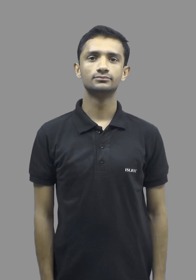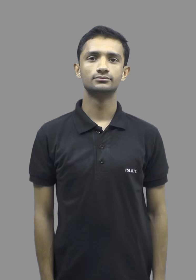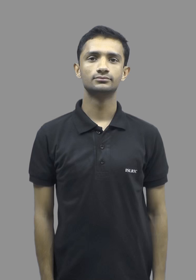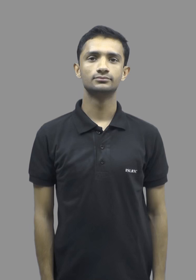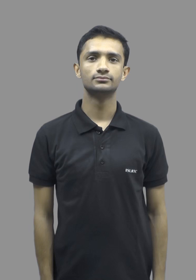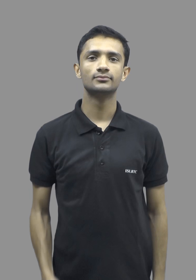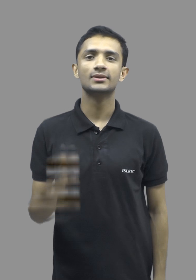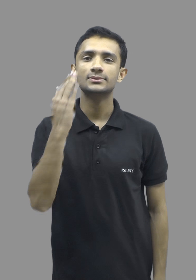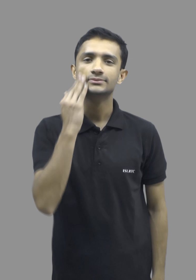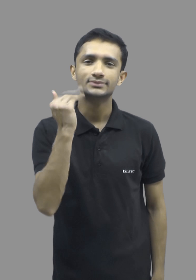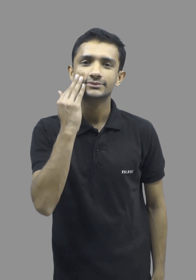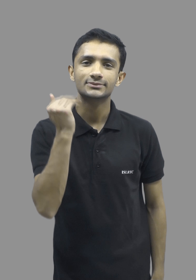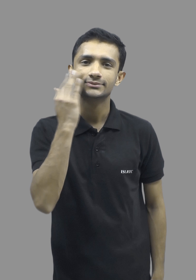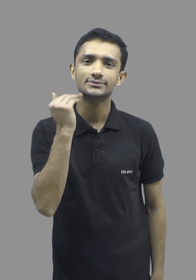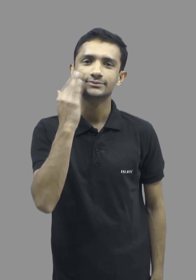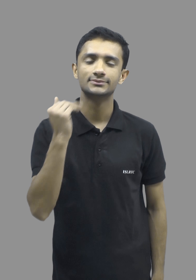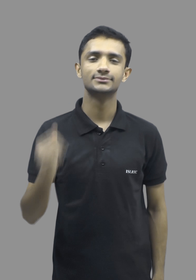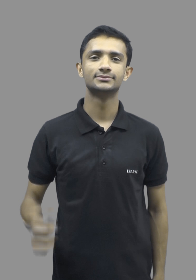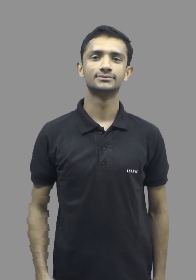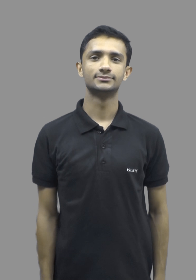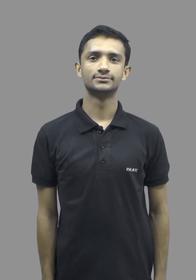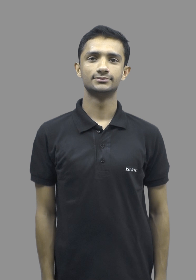Cute